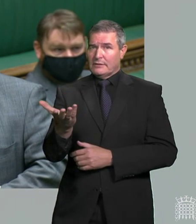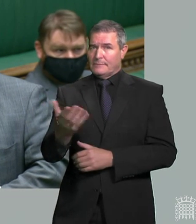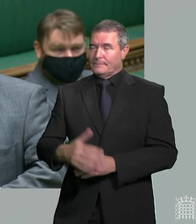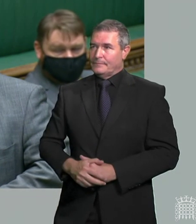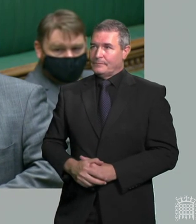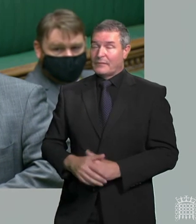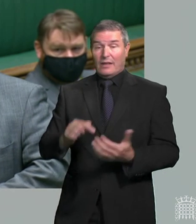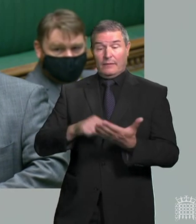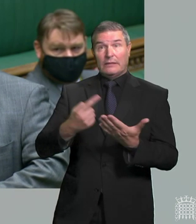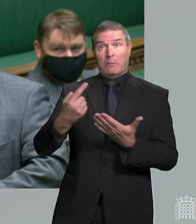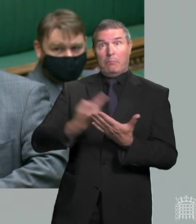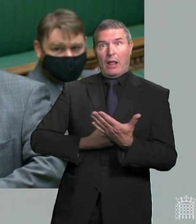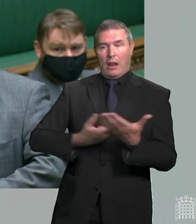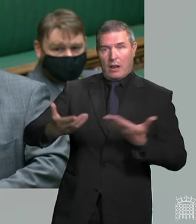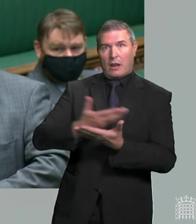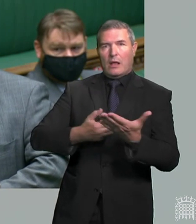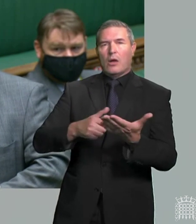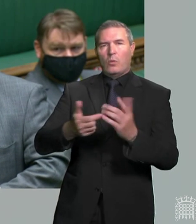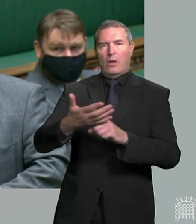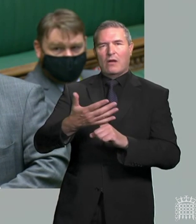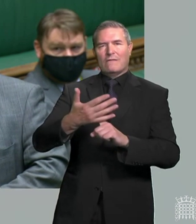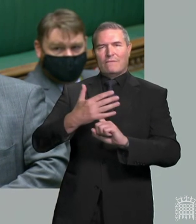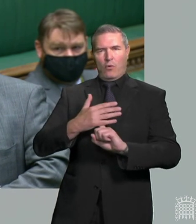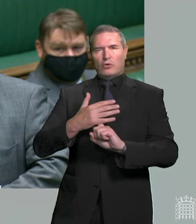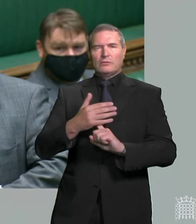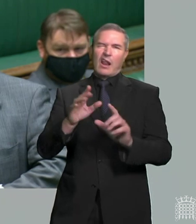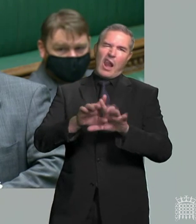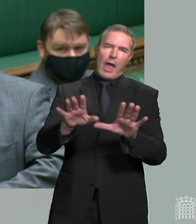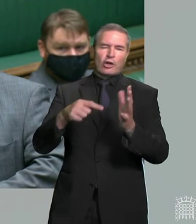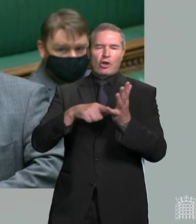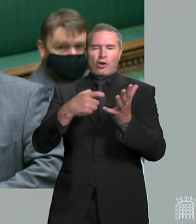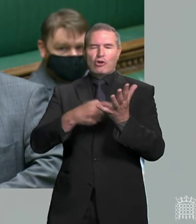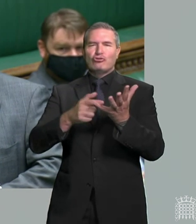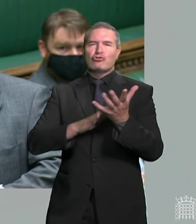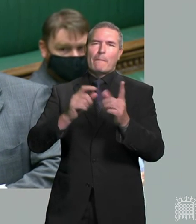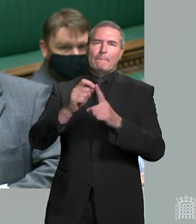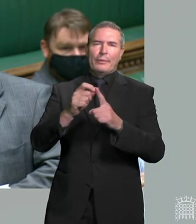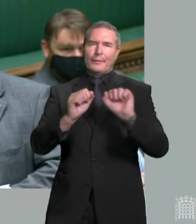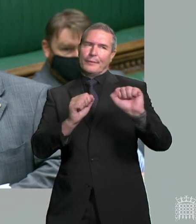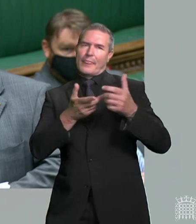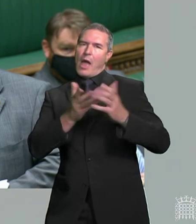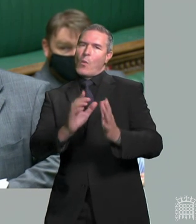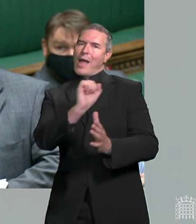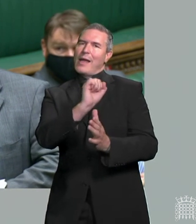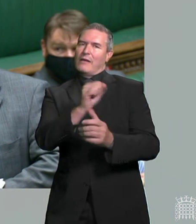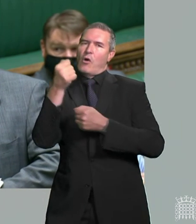What the Bill will do is to impose, for the first time, Trumpian voter ID laws in the UK.